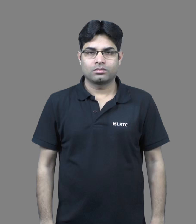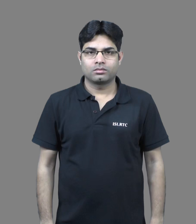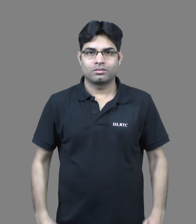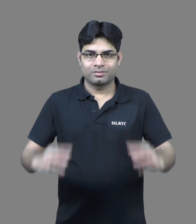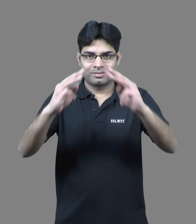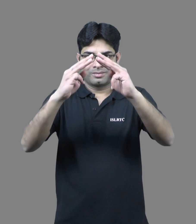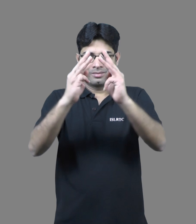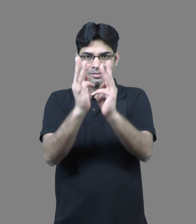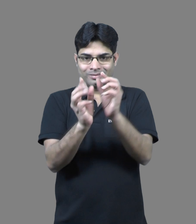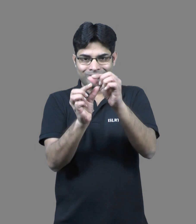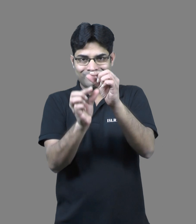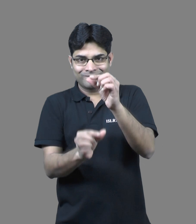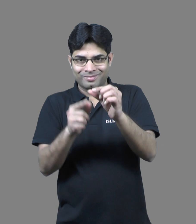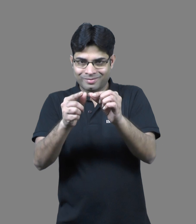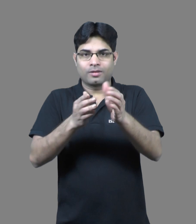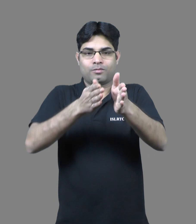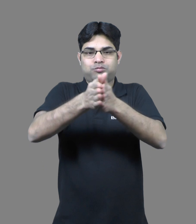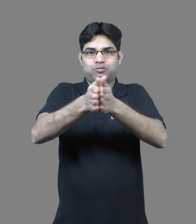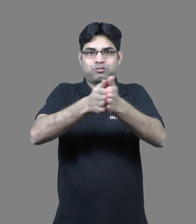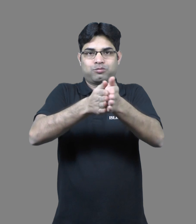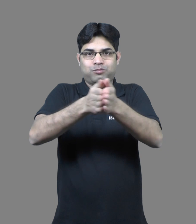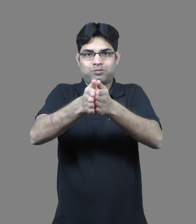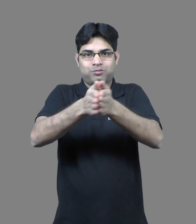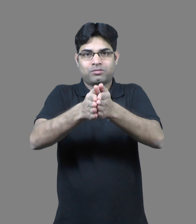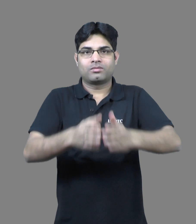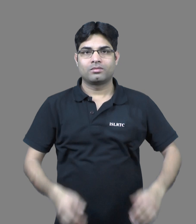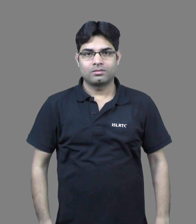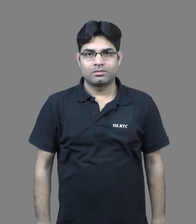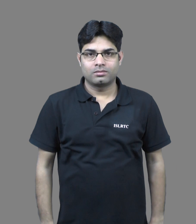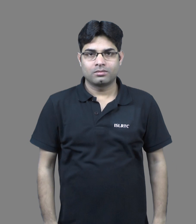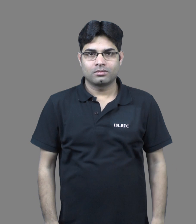Whisk Beater